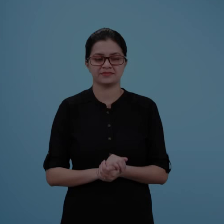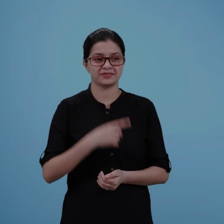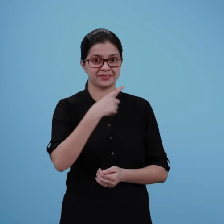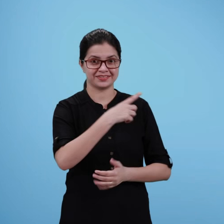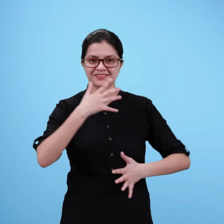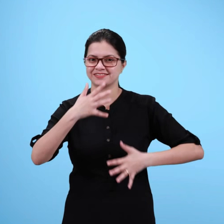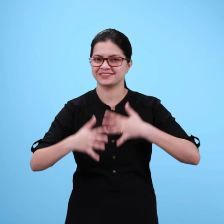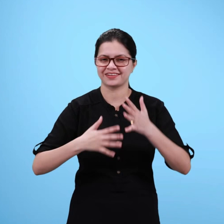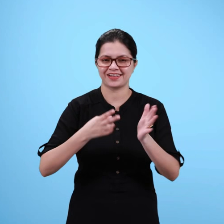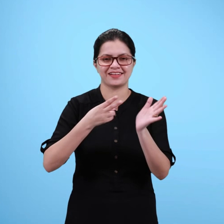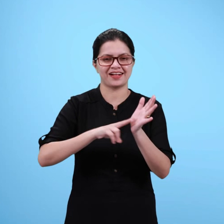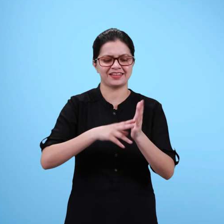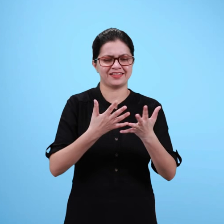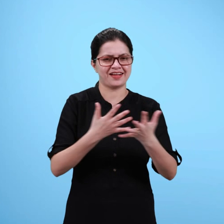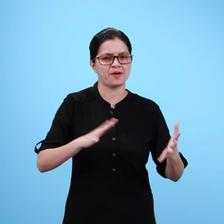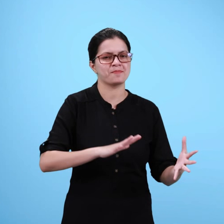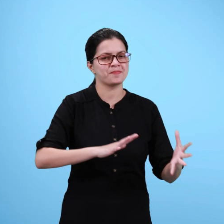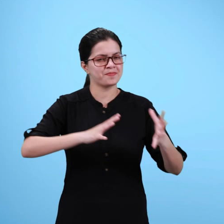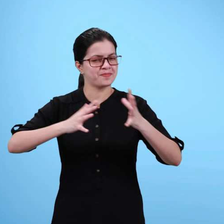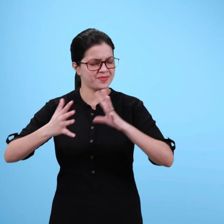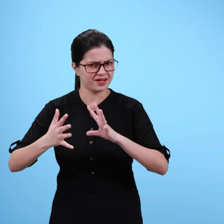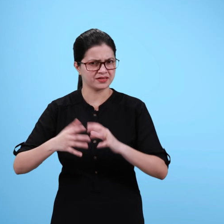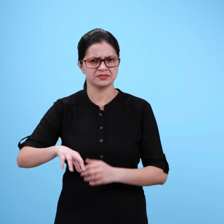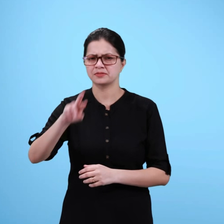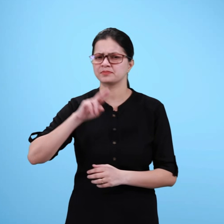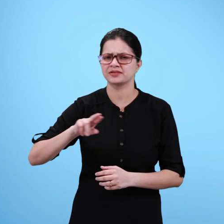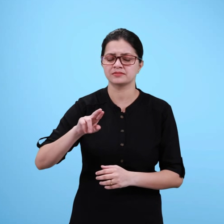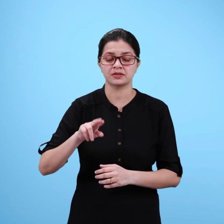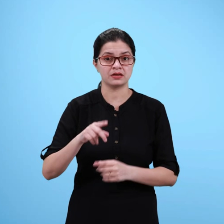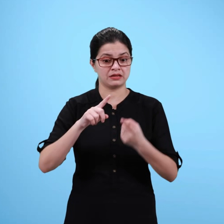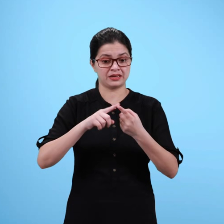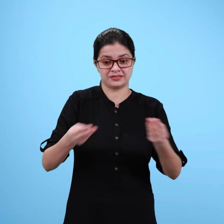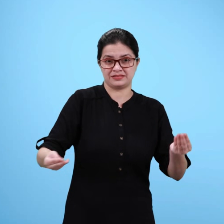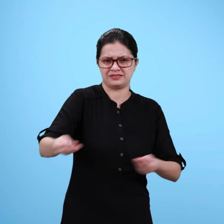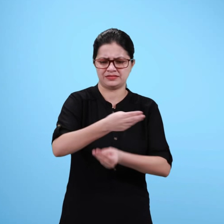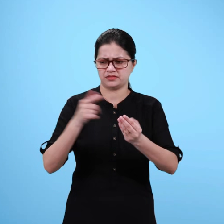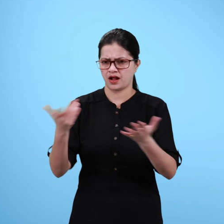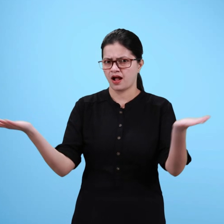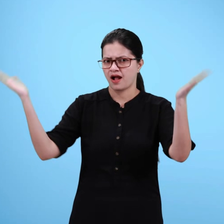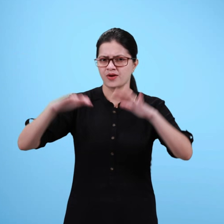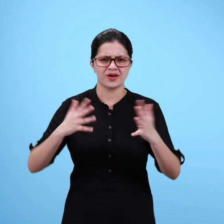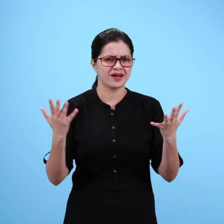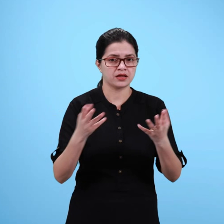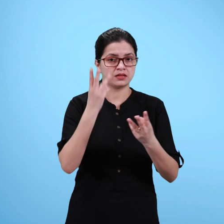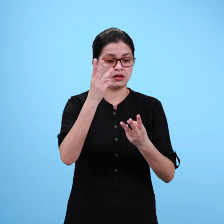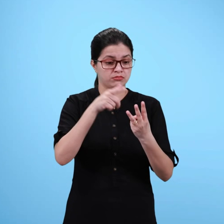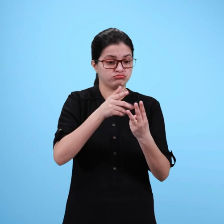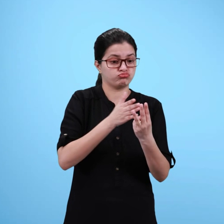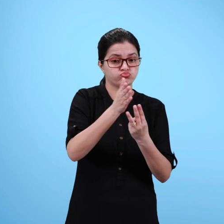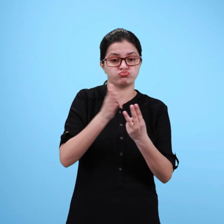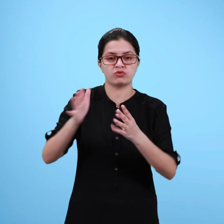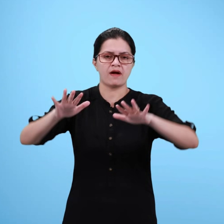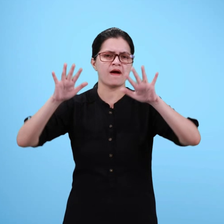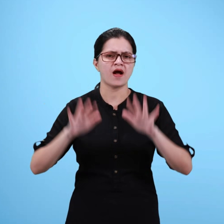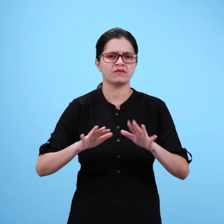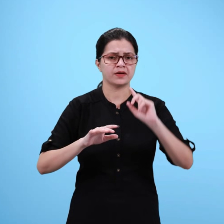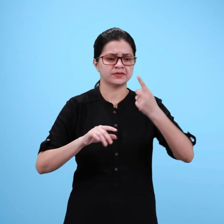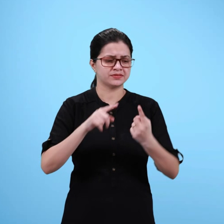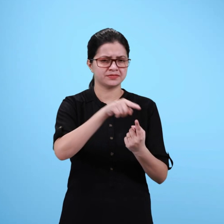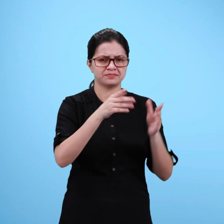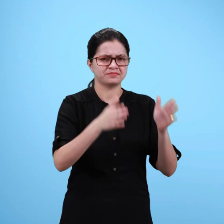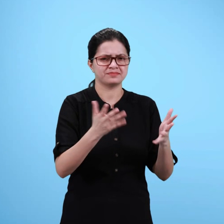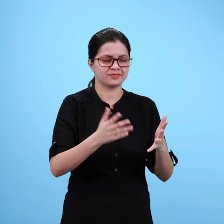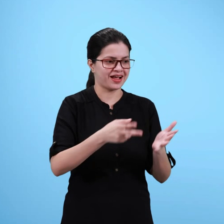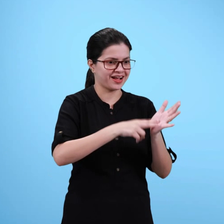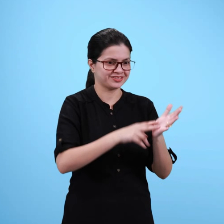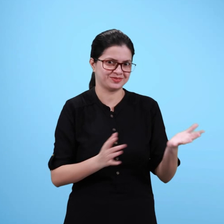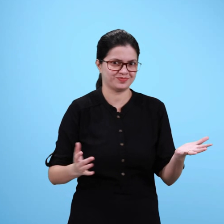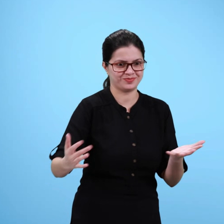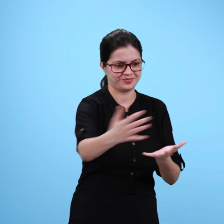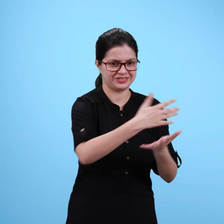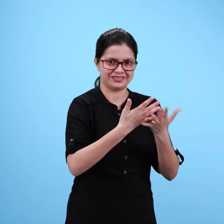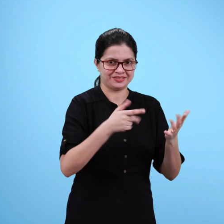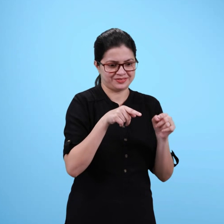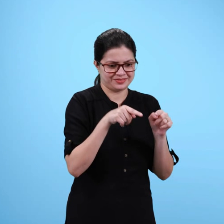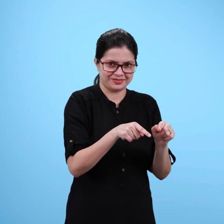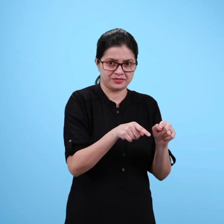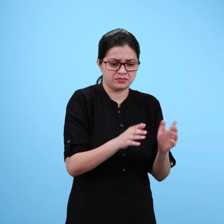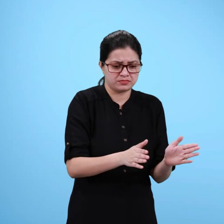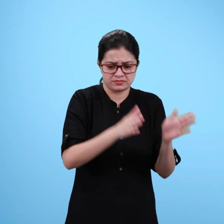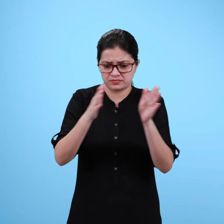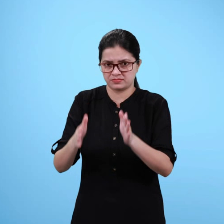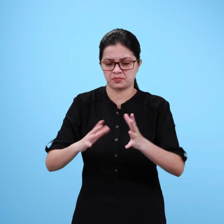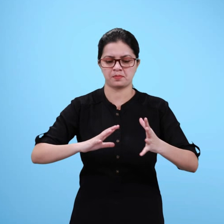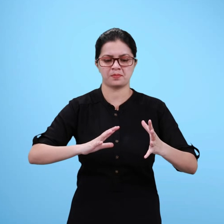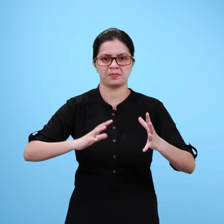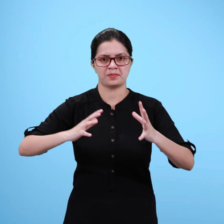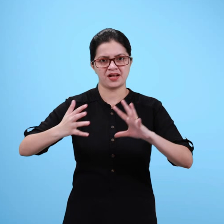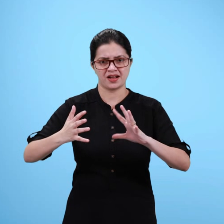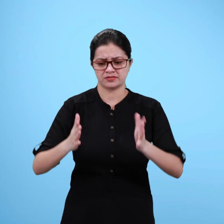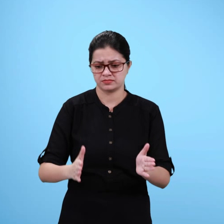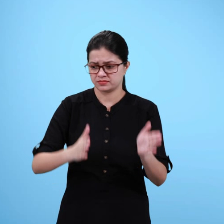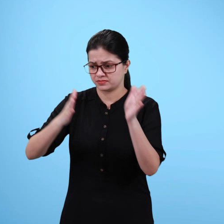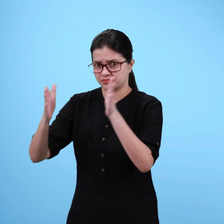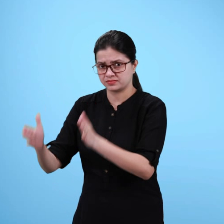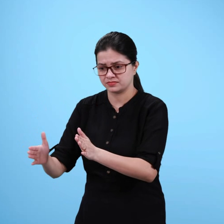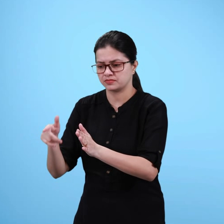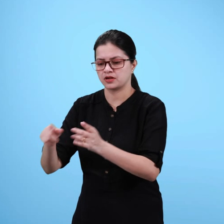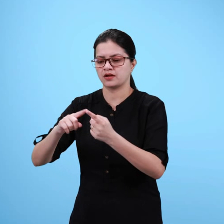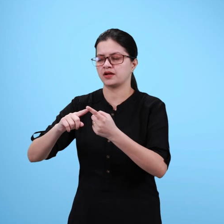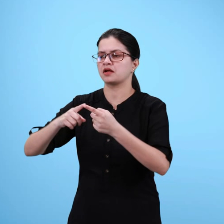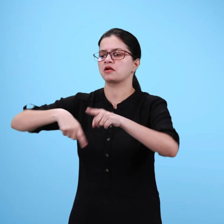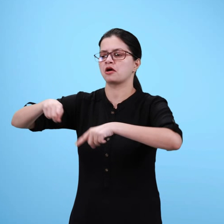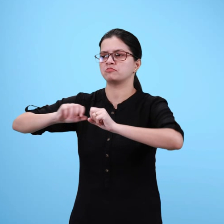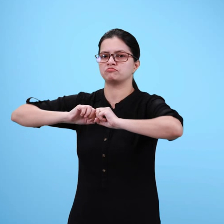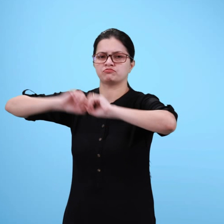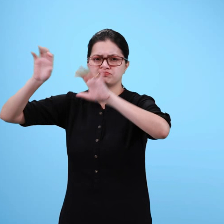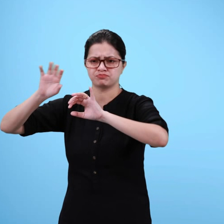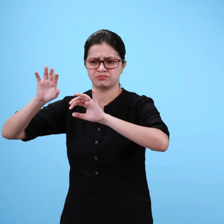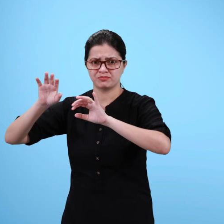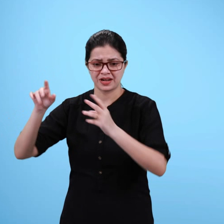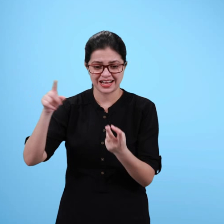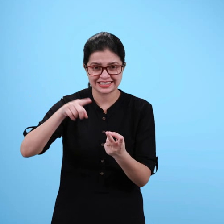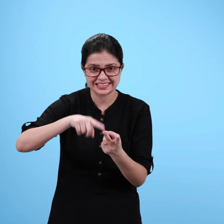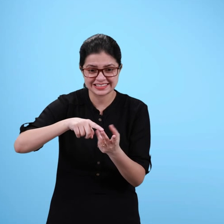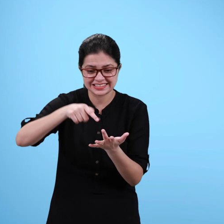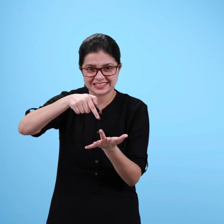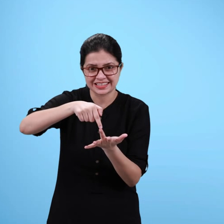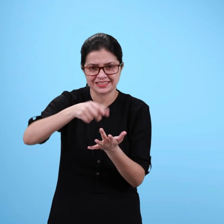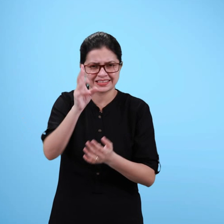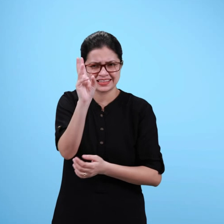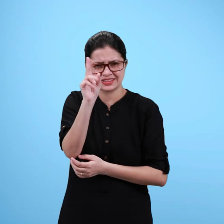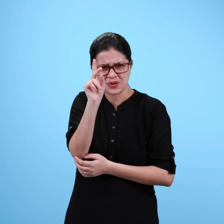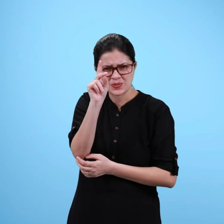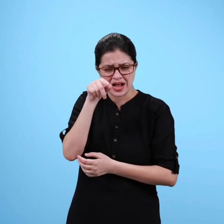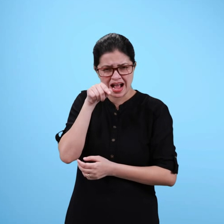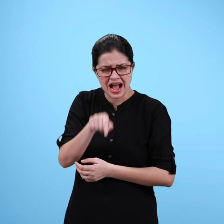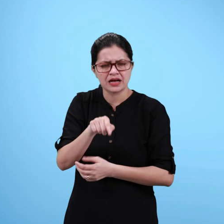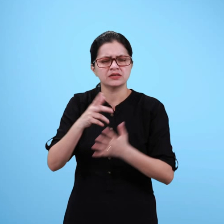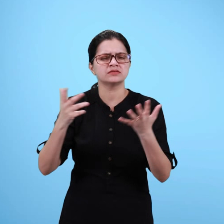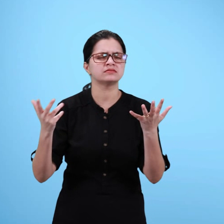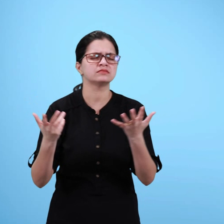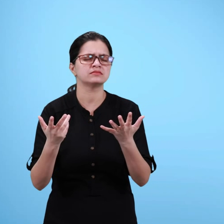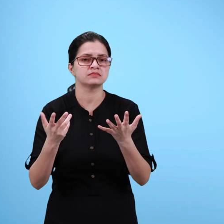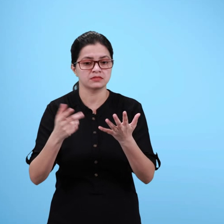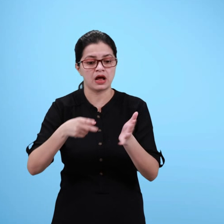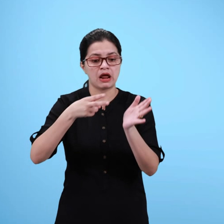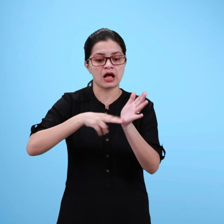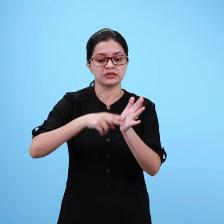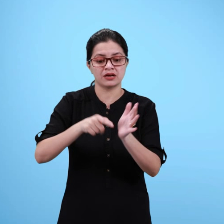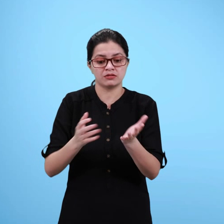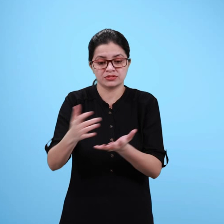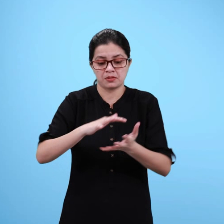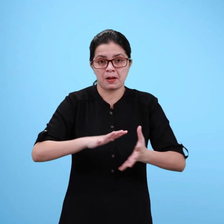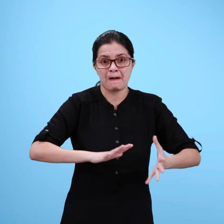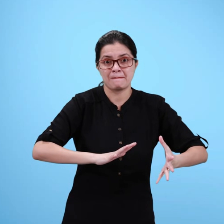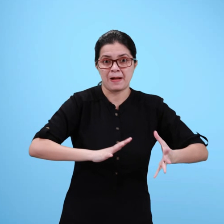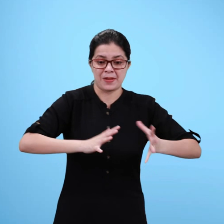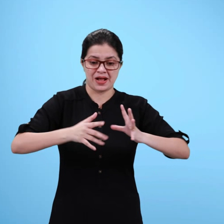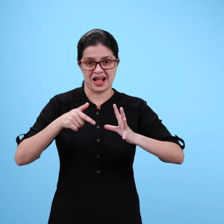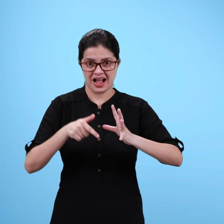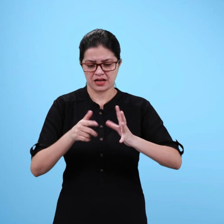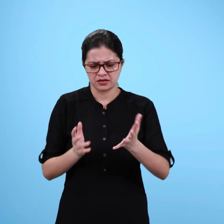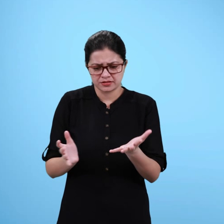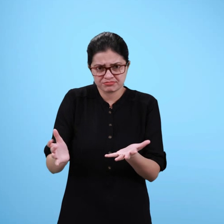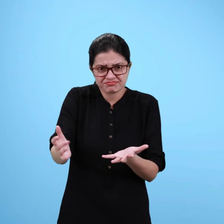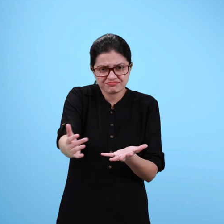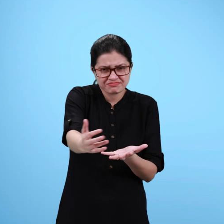Secondary Activity This sign refers to secondary activities. There are three types of economic activities – primary, secondary and tertiary. Secondary activities are those concerned with the processing of the